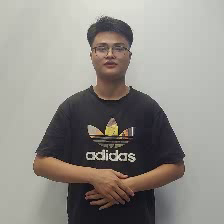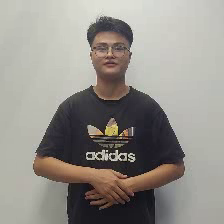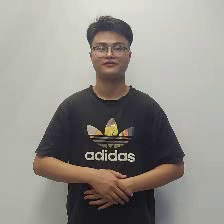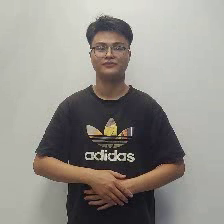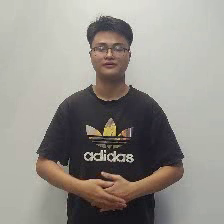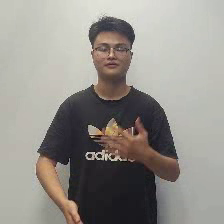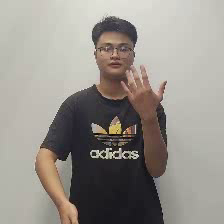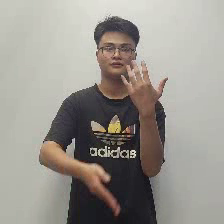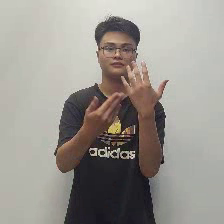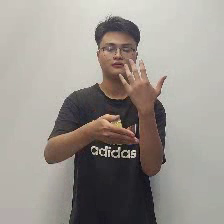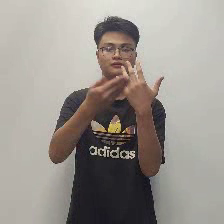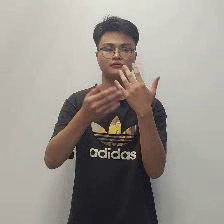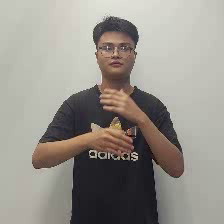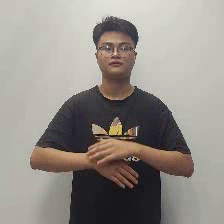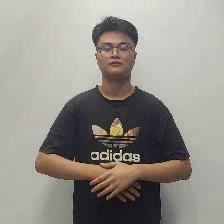Dễ